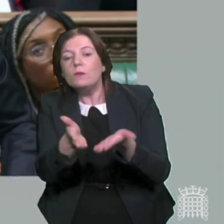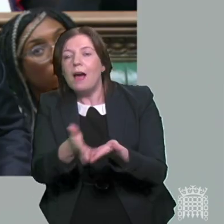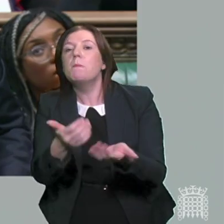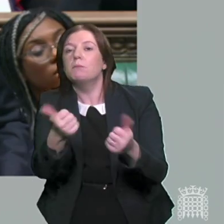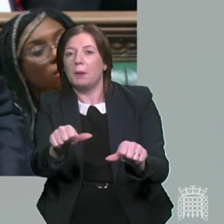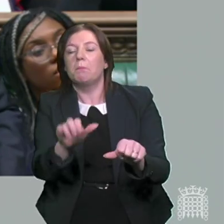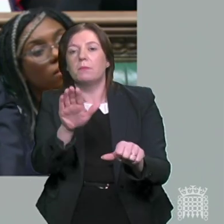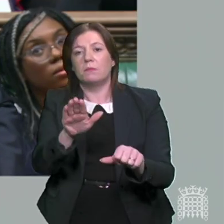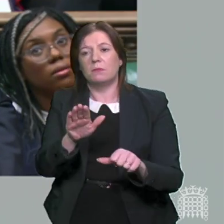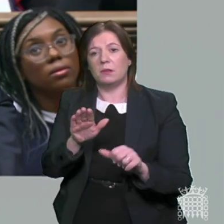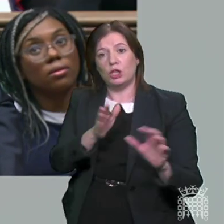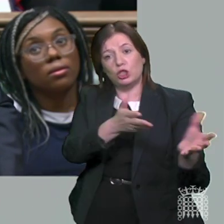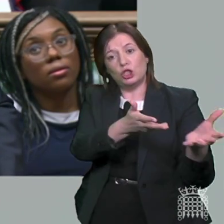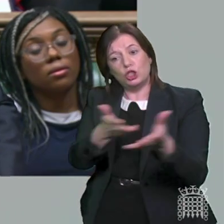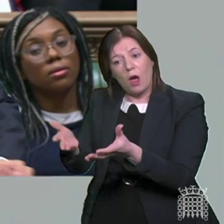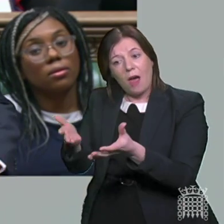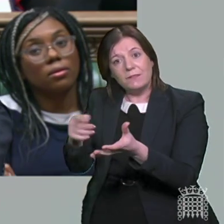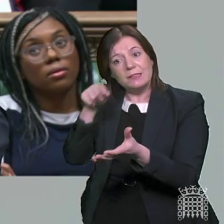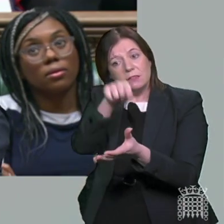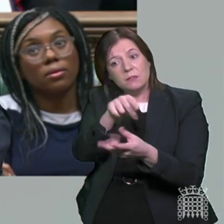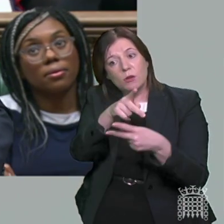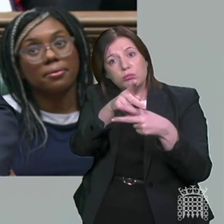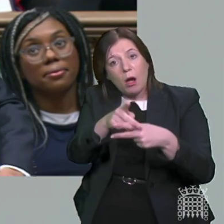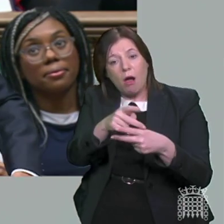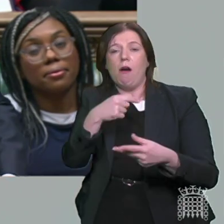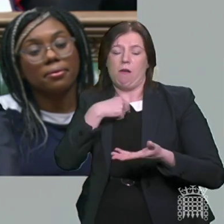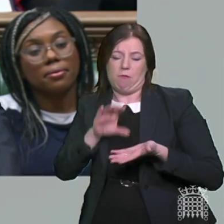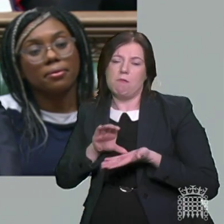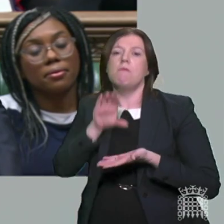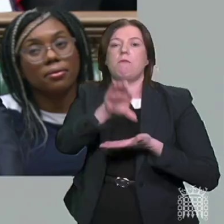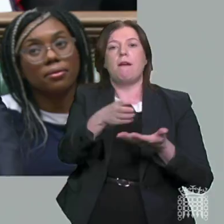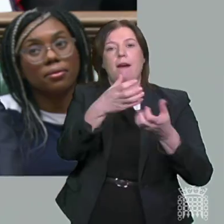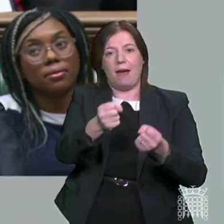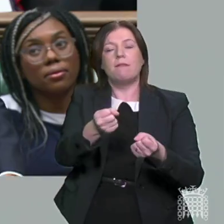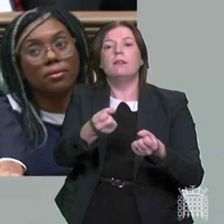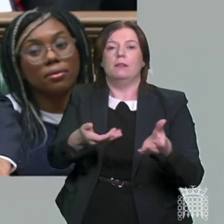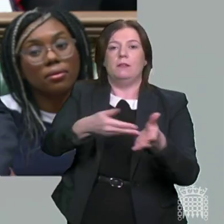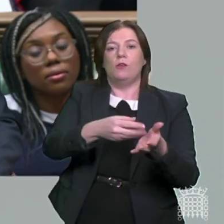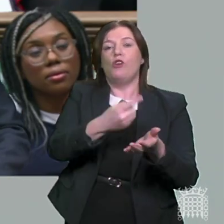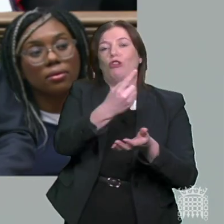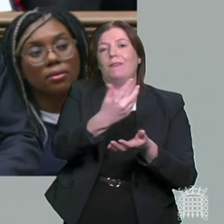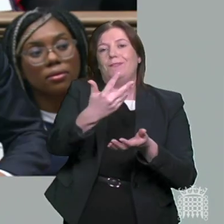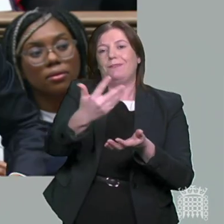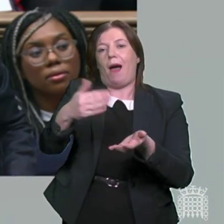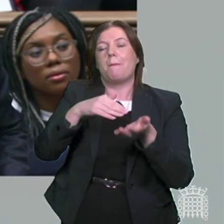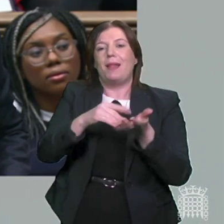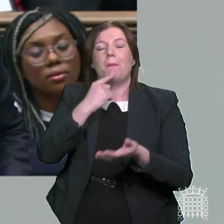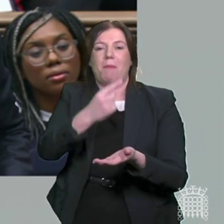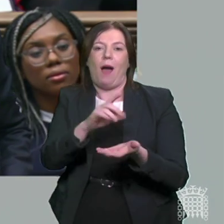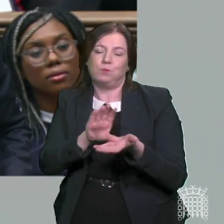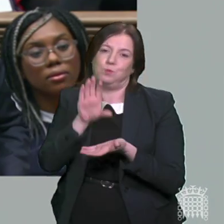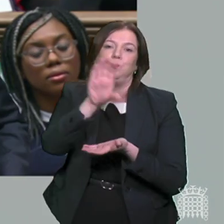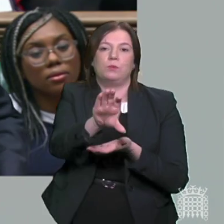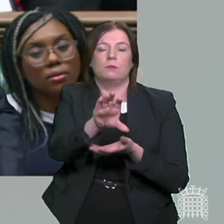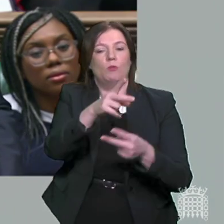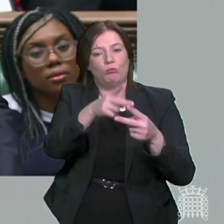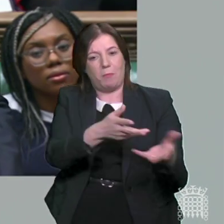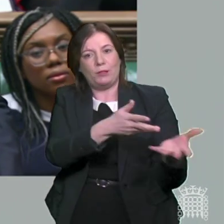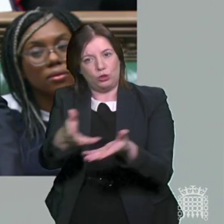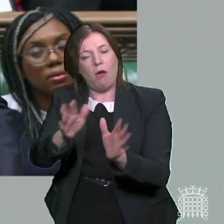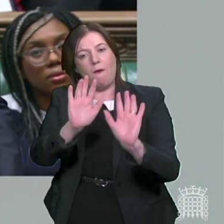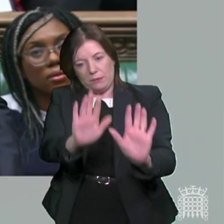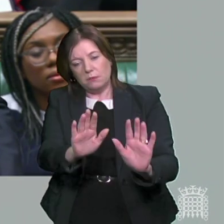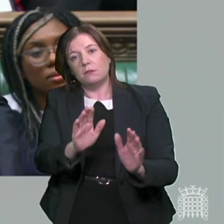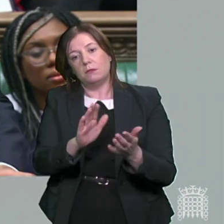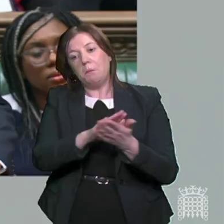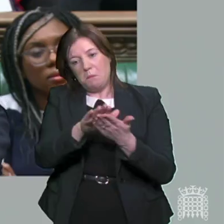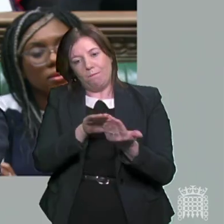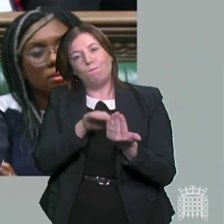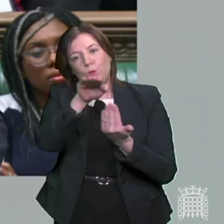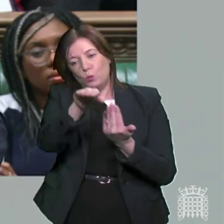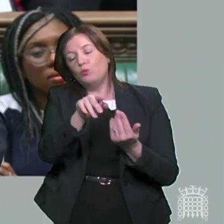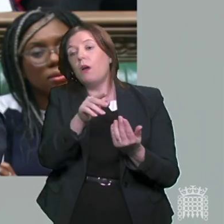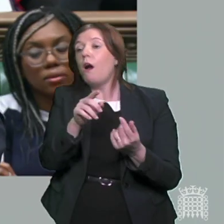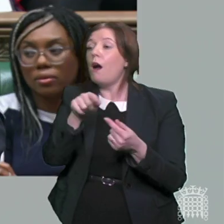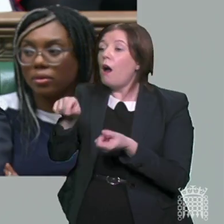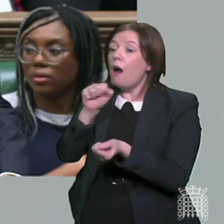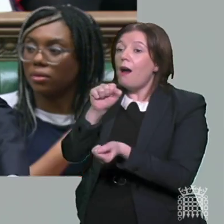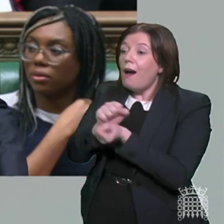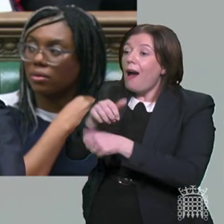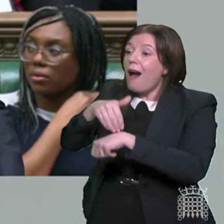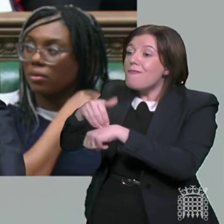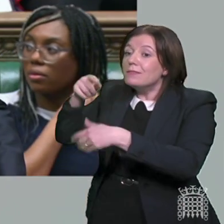With regard to the overall service, there is now £155 million a year of extra investment that we are putting in to the probation service so that we can deliver better supervision of offenders.